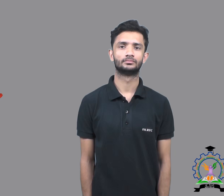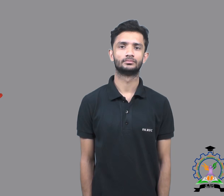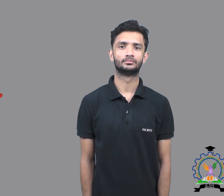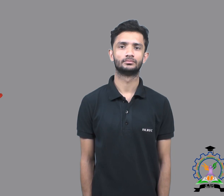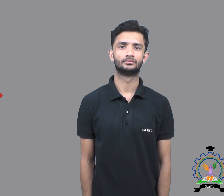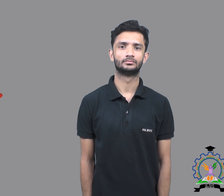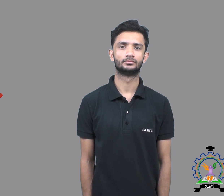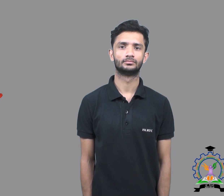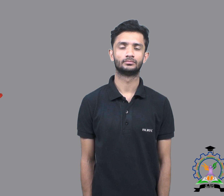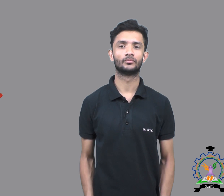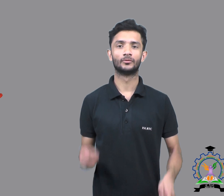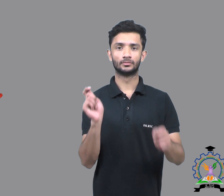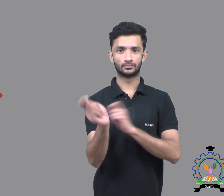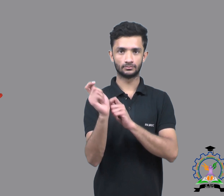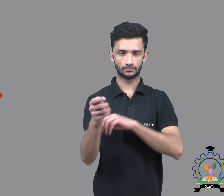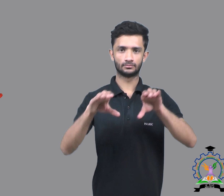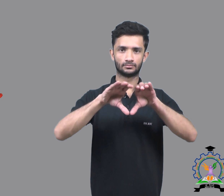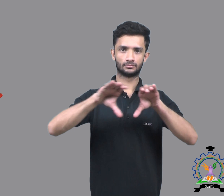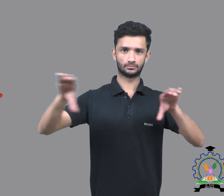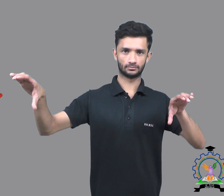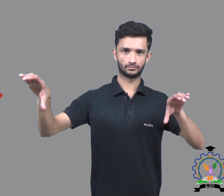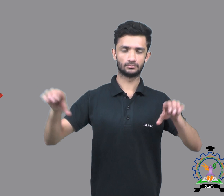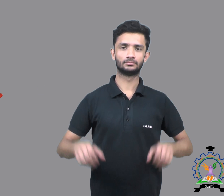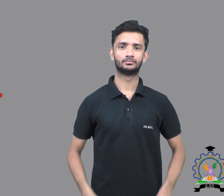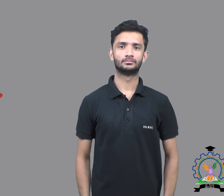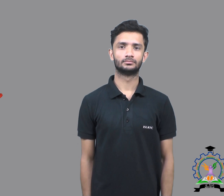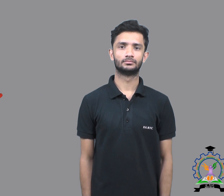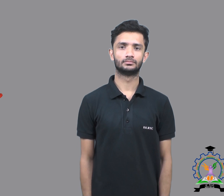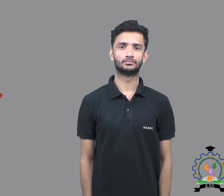Bat (Cricket)